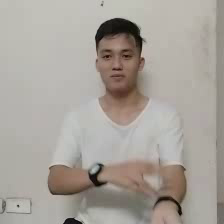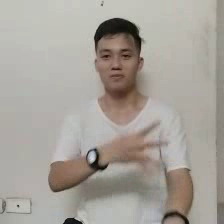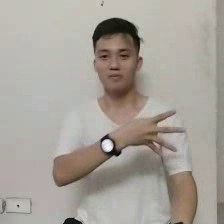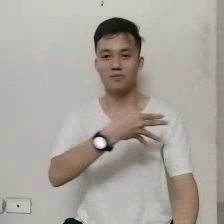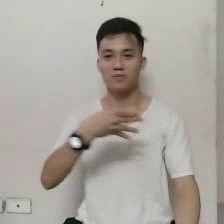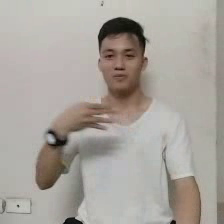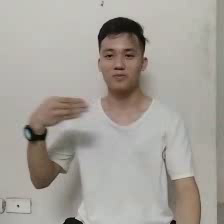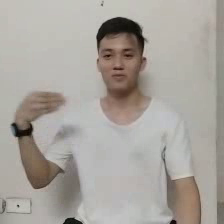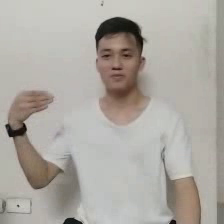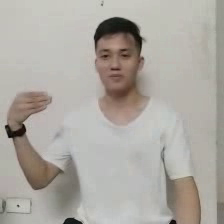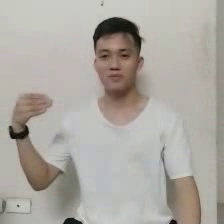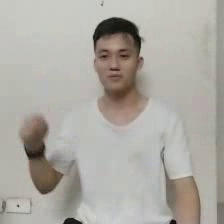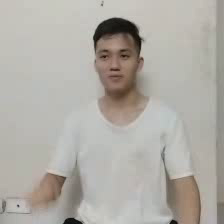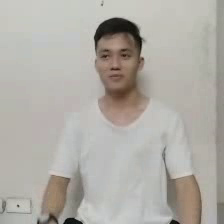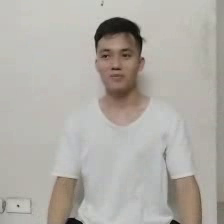Lây bệnh